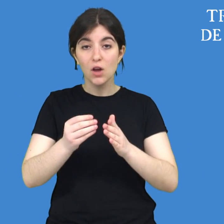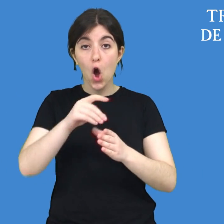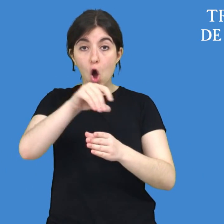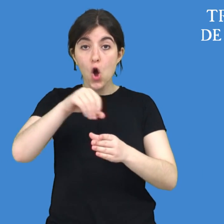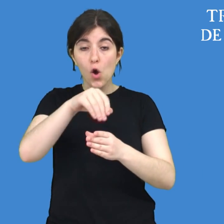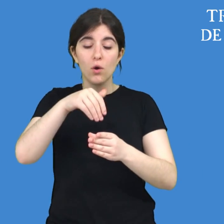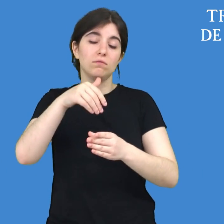azúcar